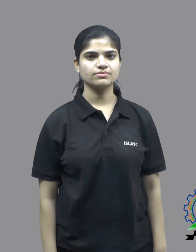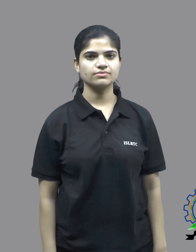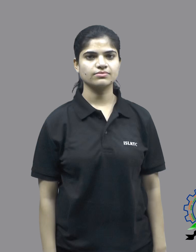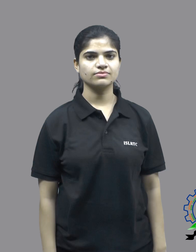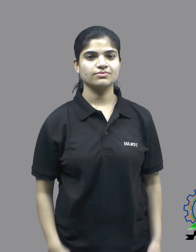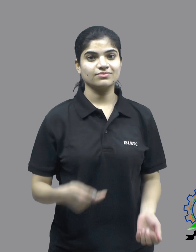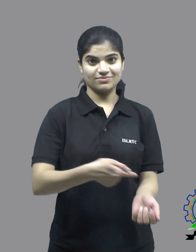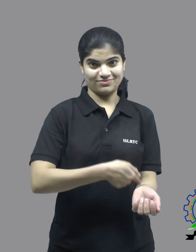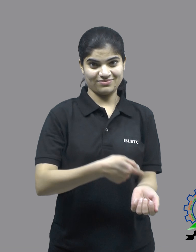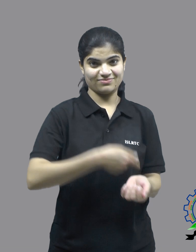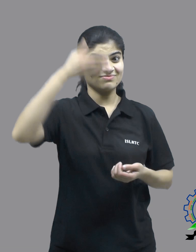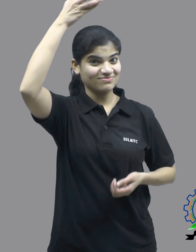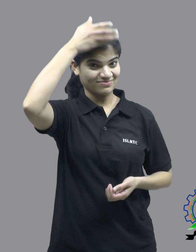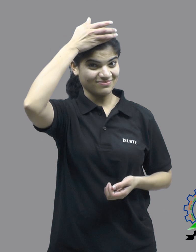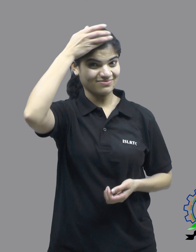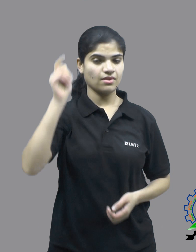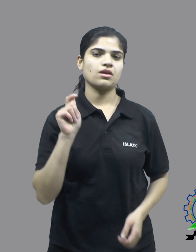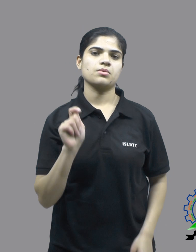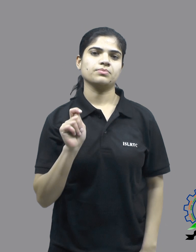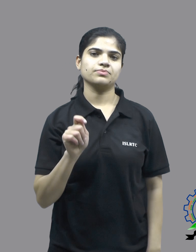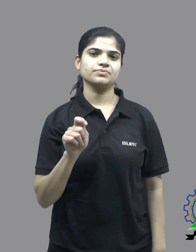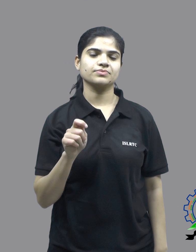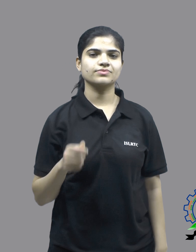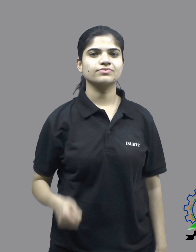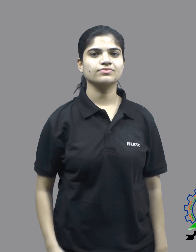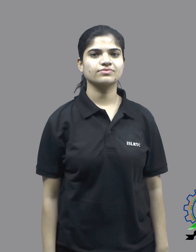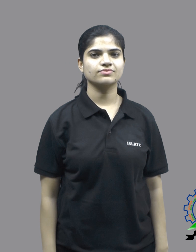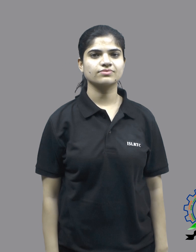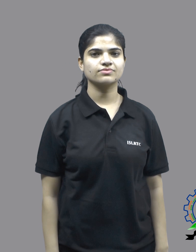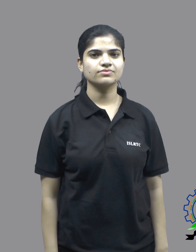Nurse